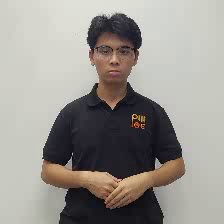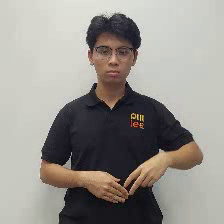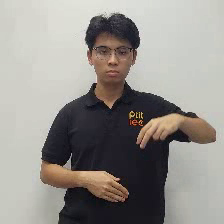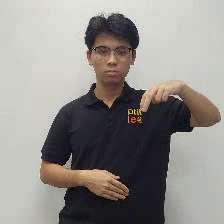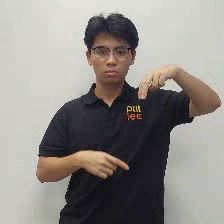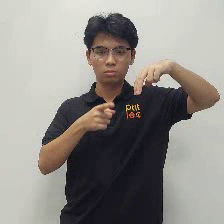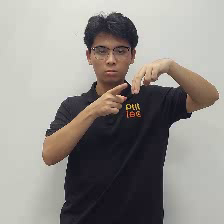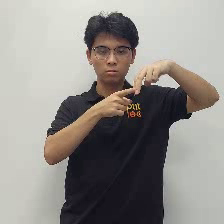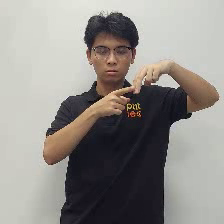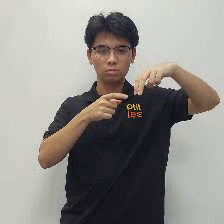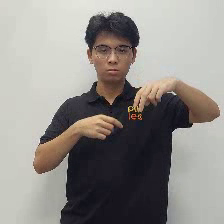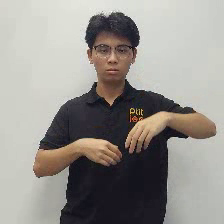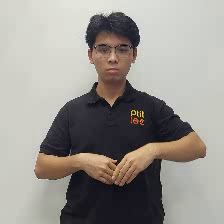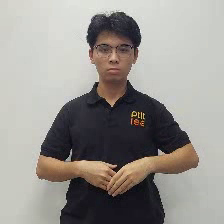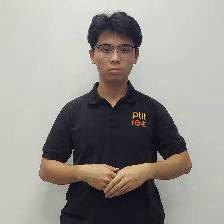Chân